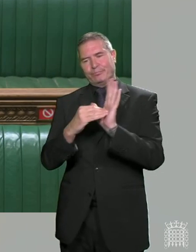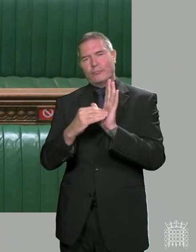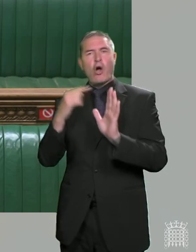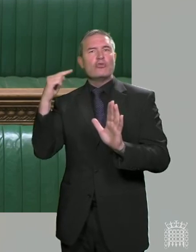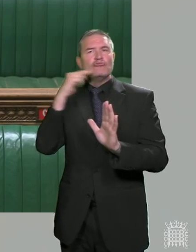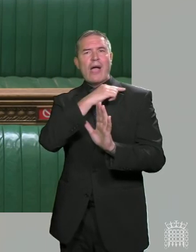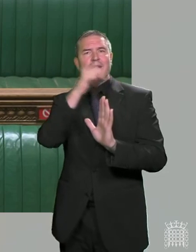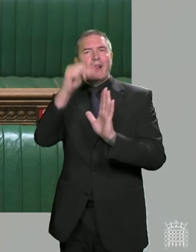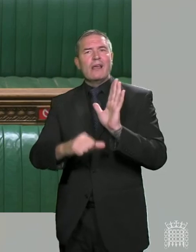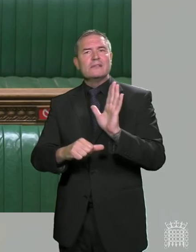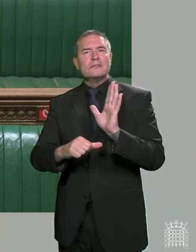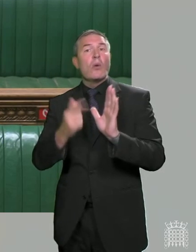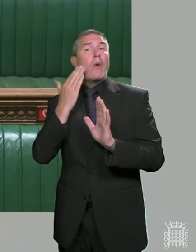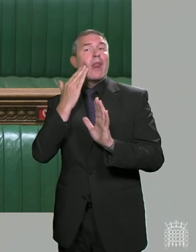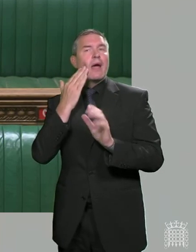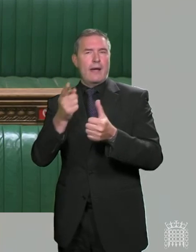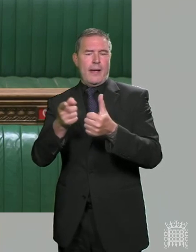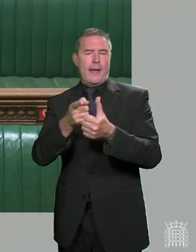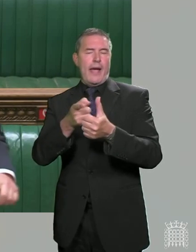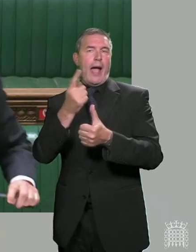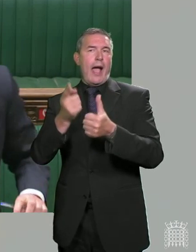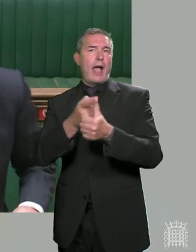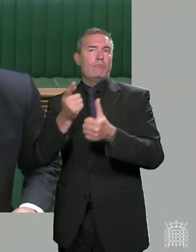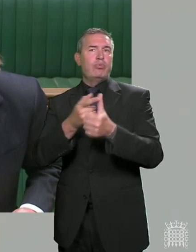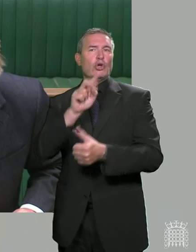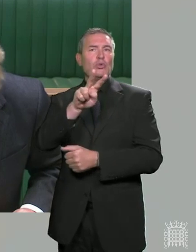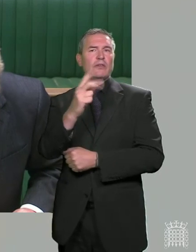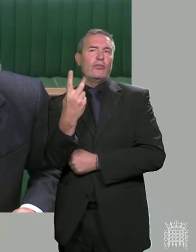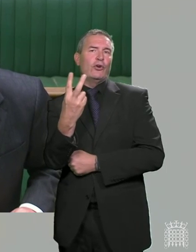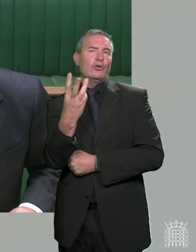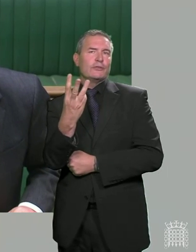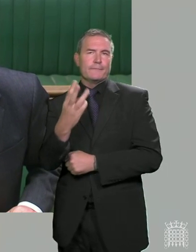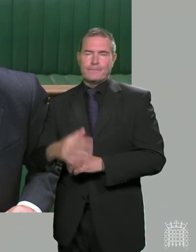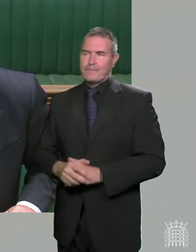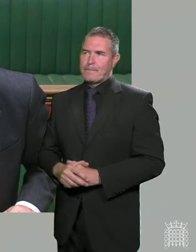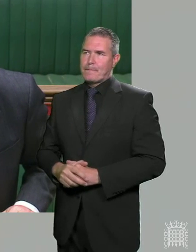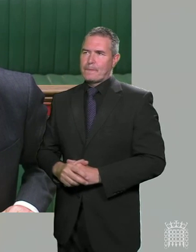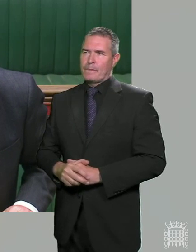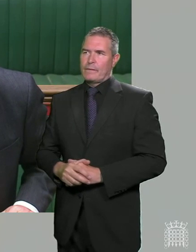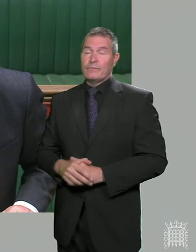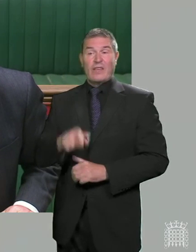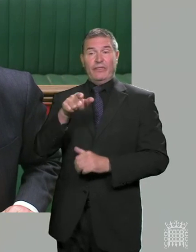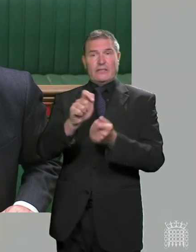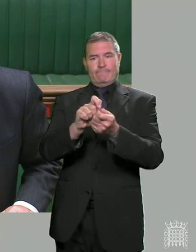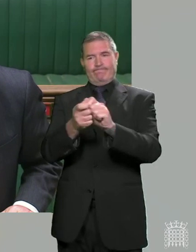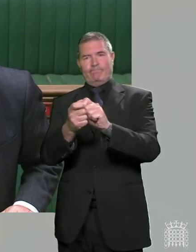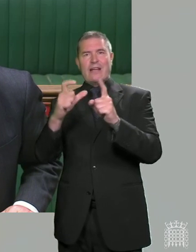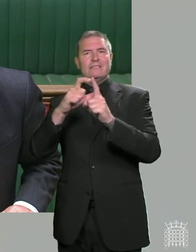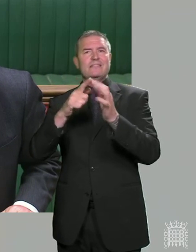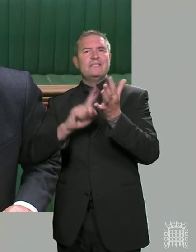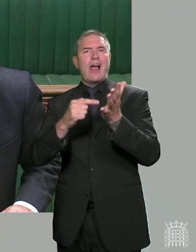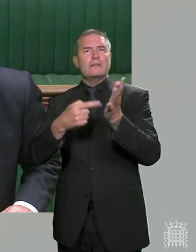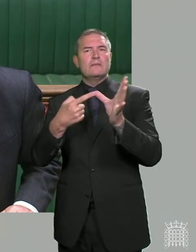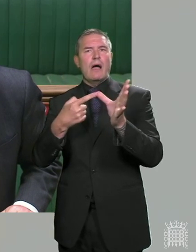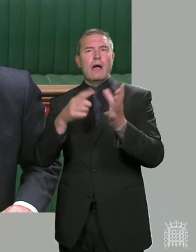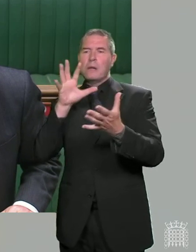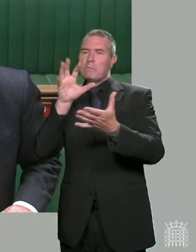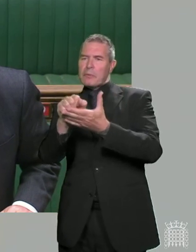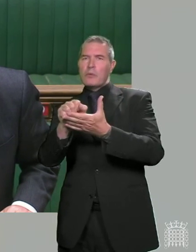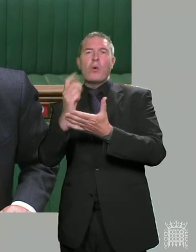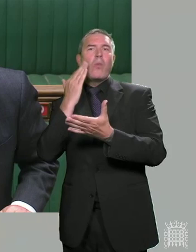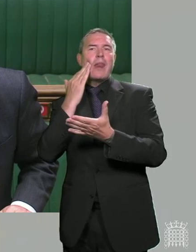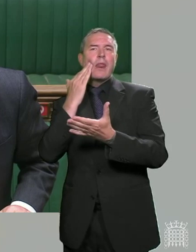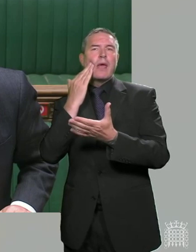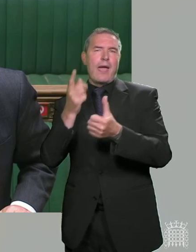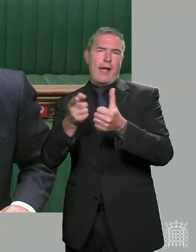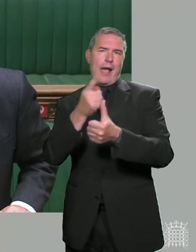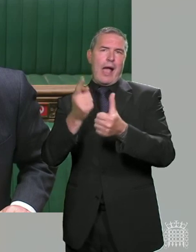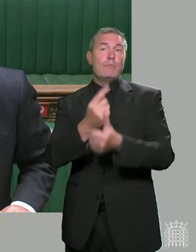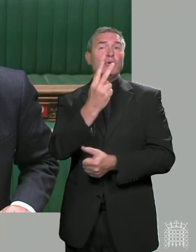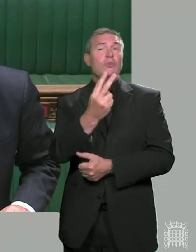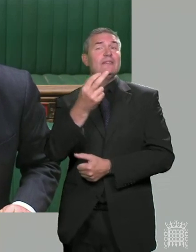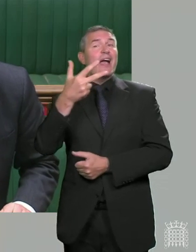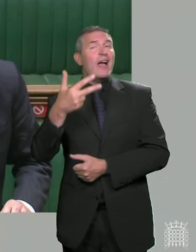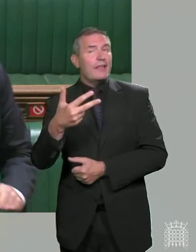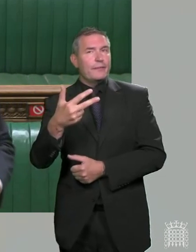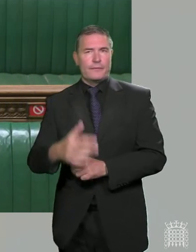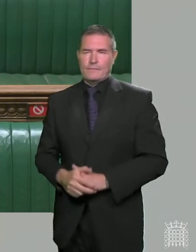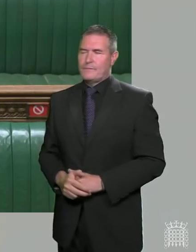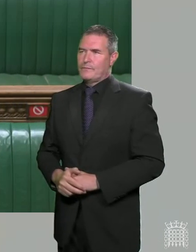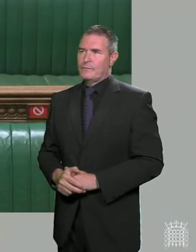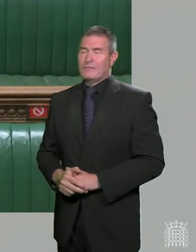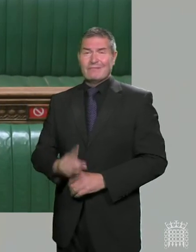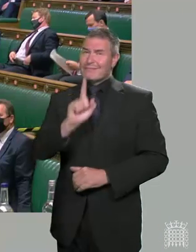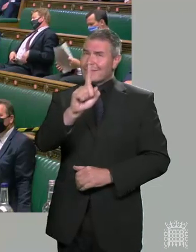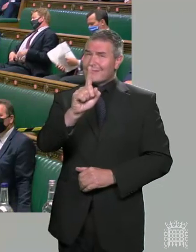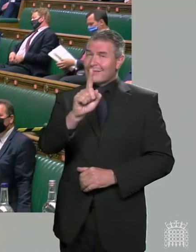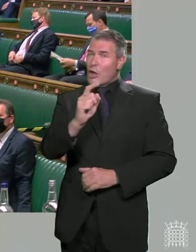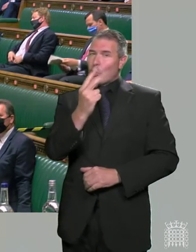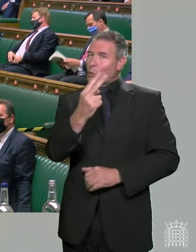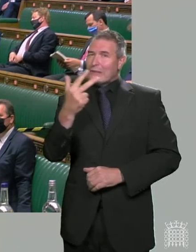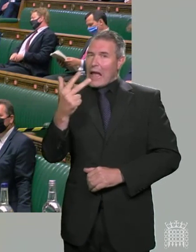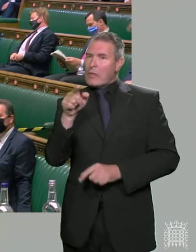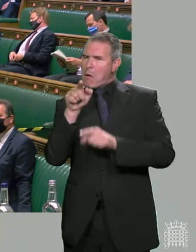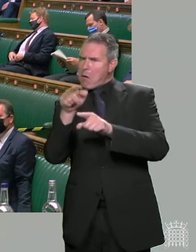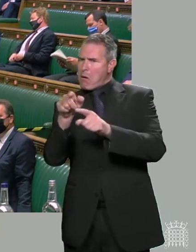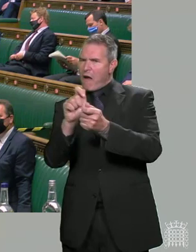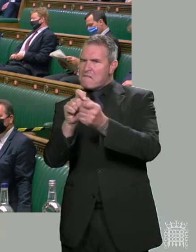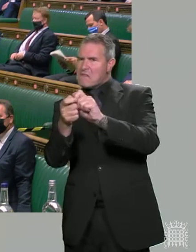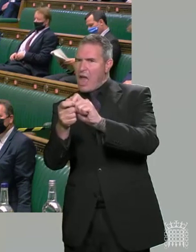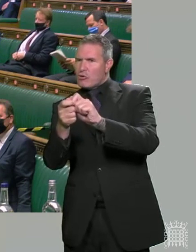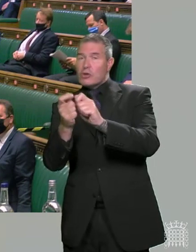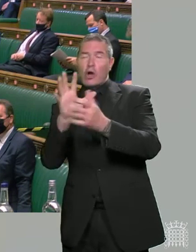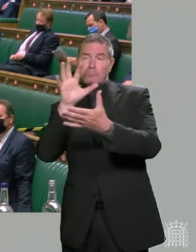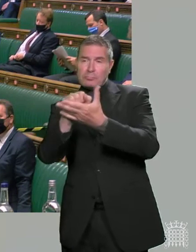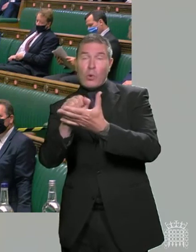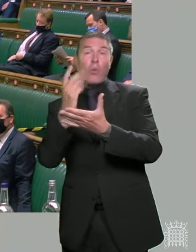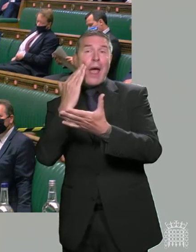We put India on the red list on 23 April, and the delta variant was not so identified until 28 April and was only identified as a variant of concern on 7 May.